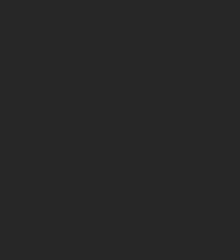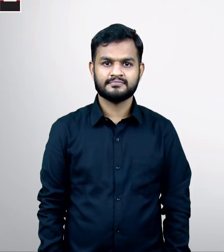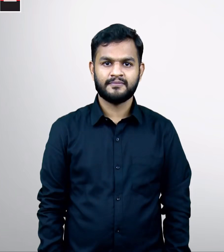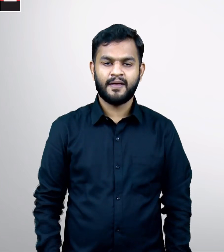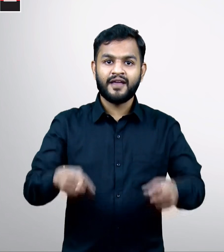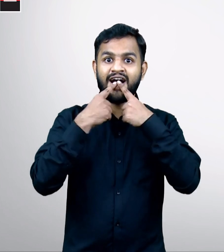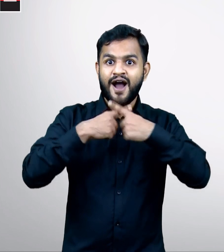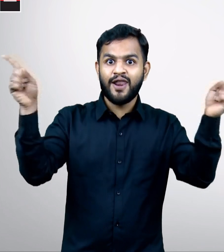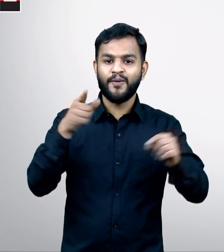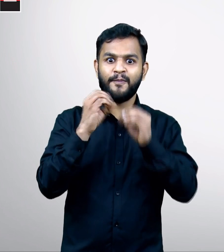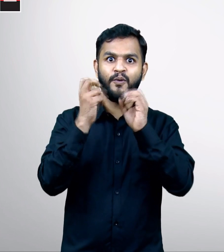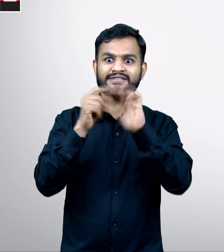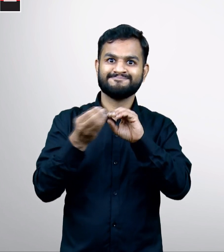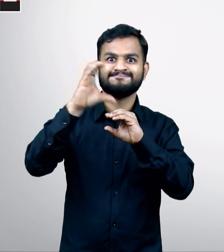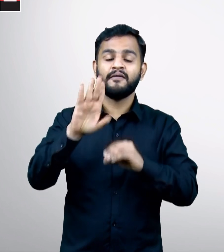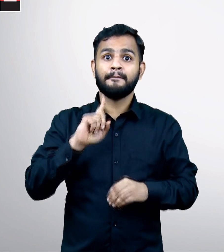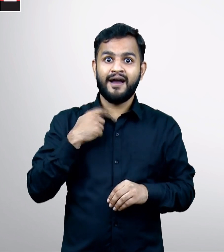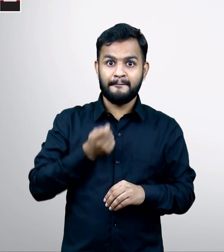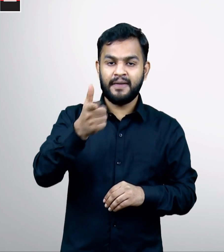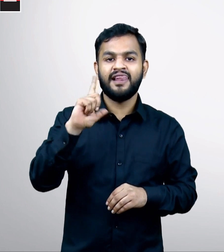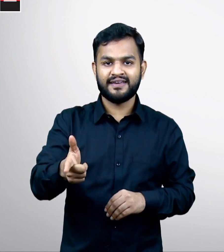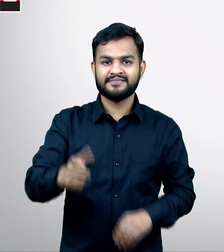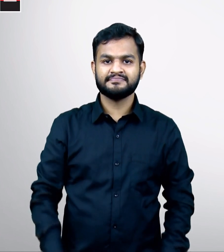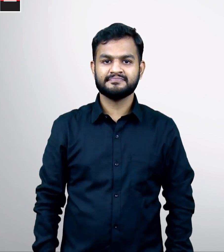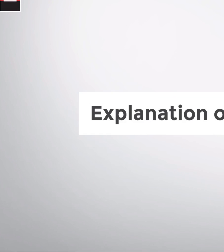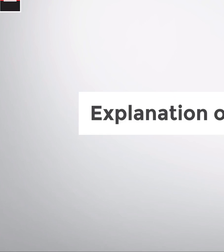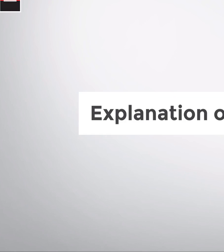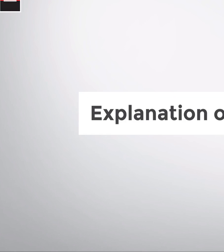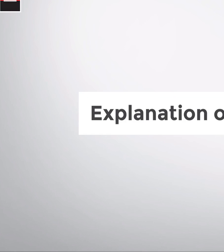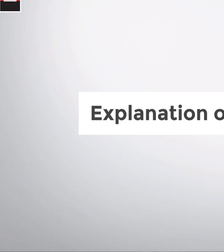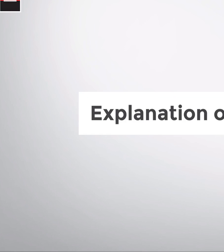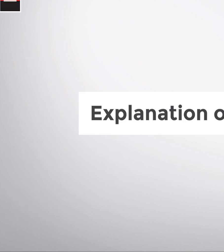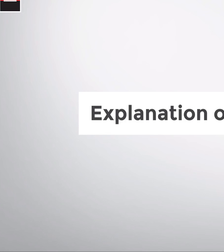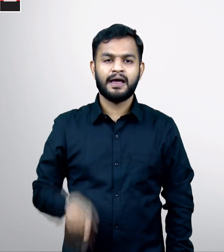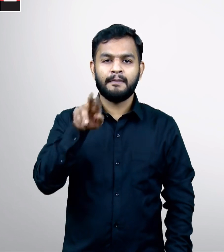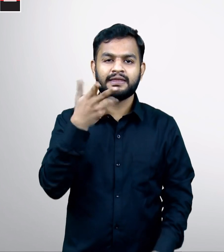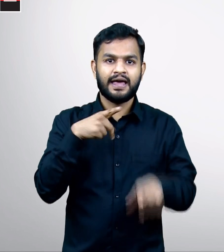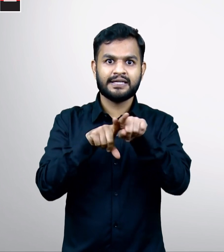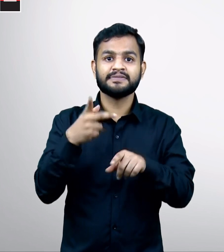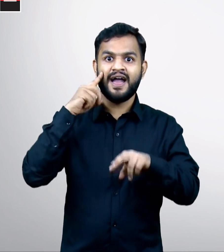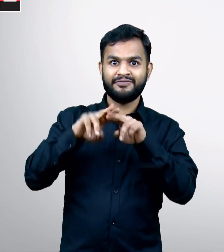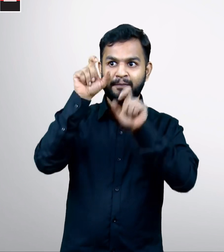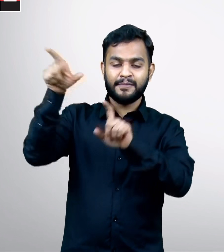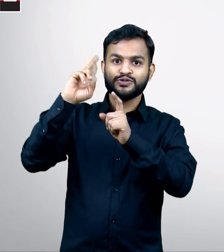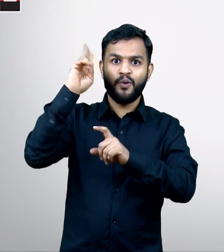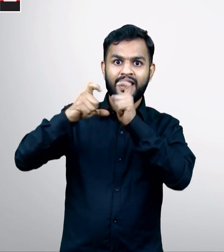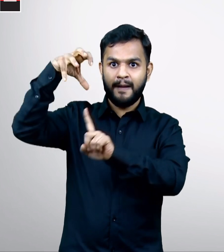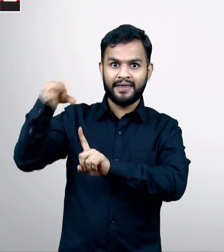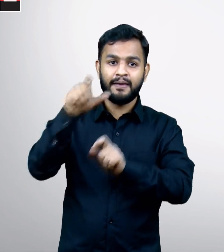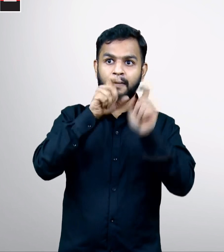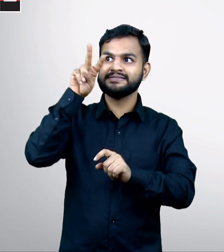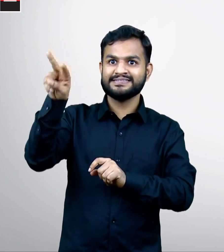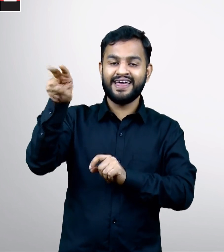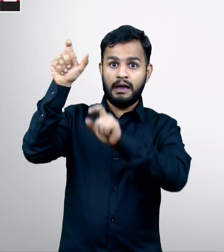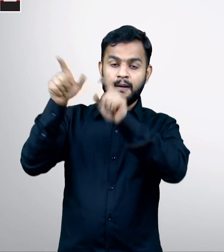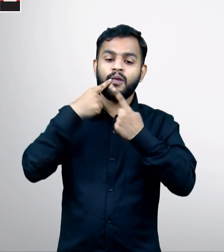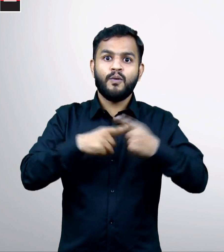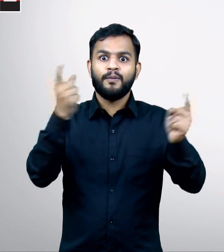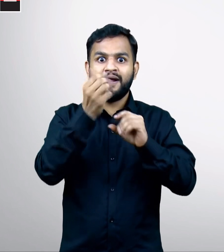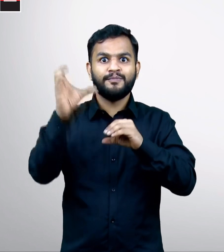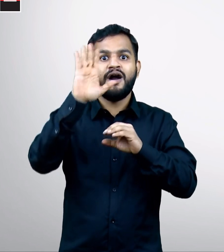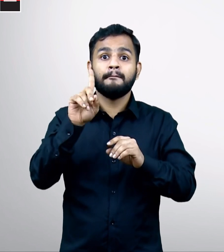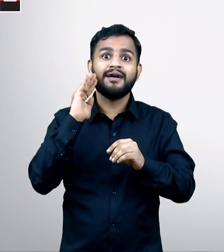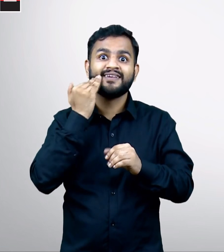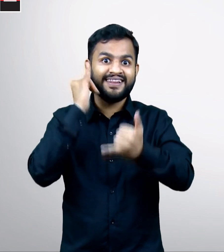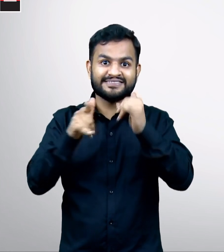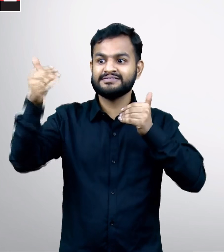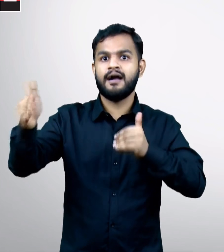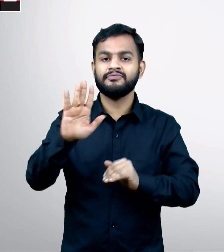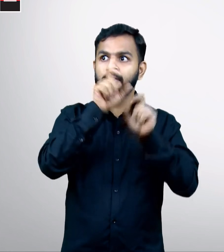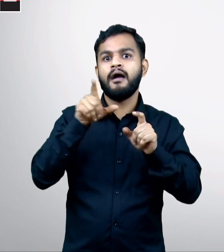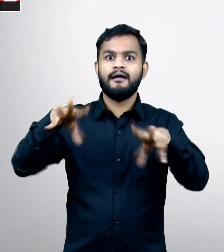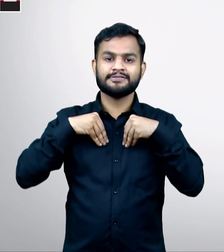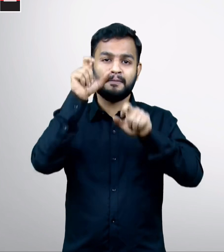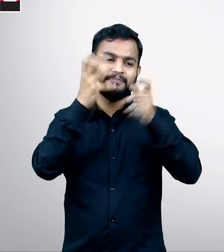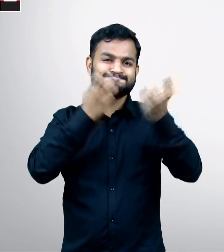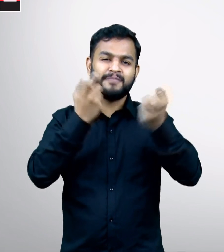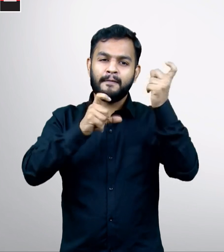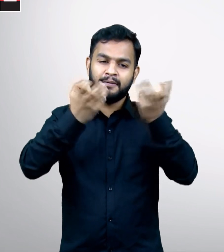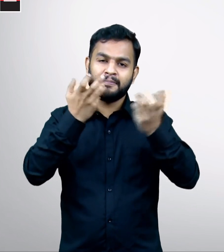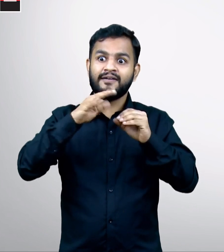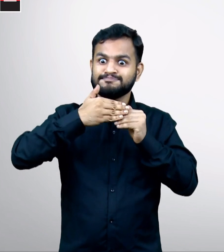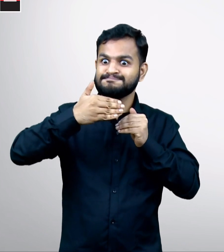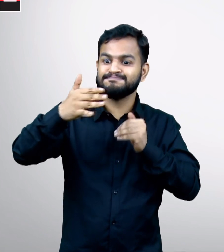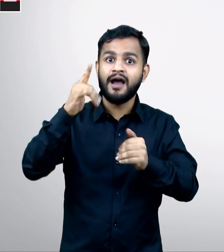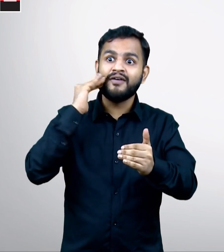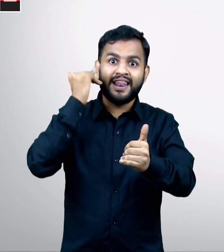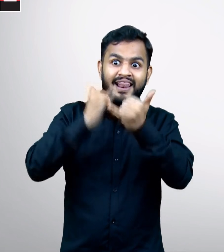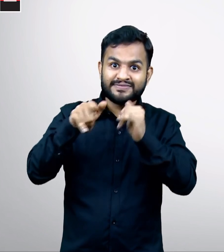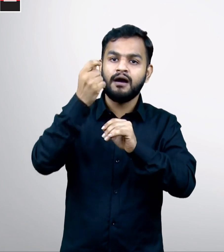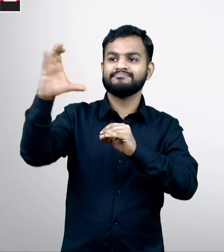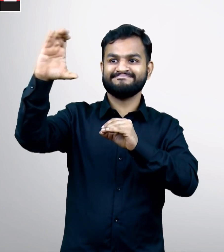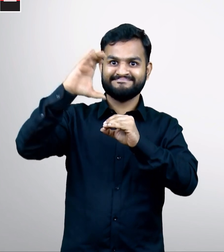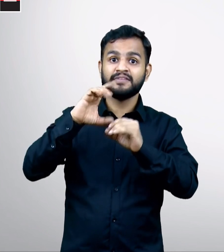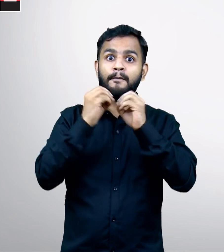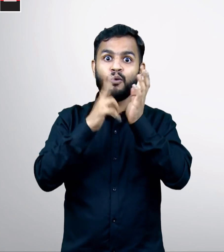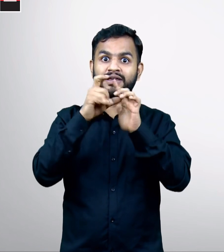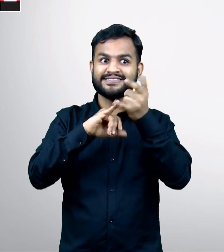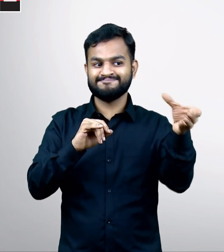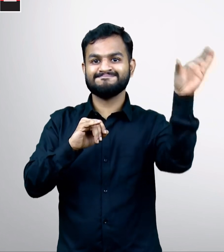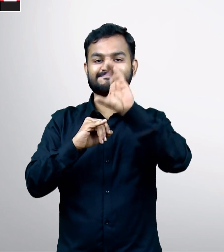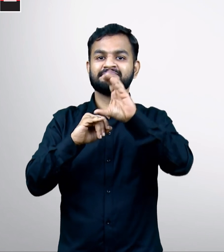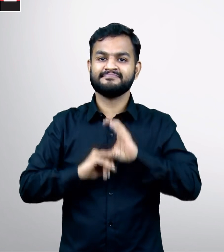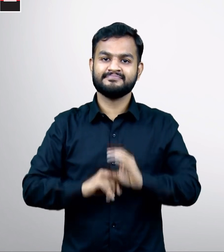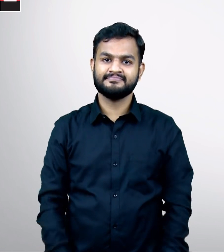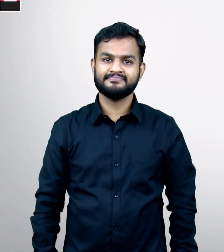Cum Bonus